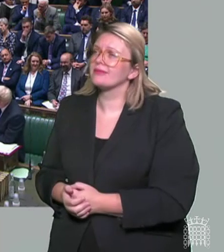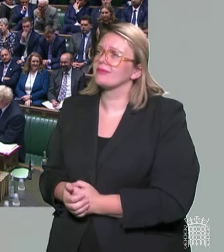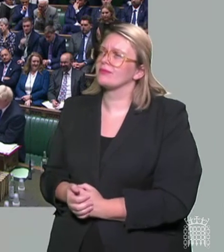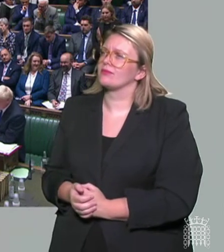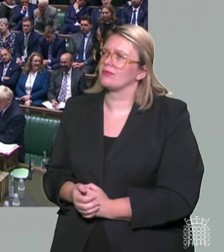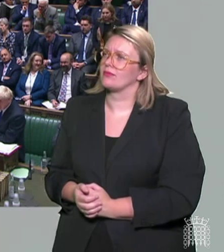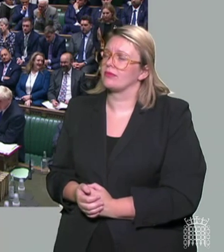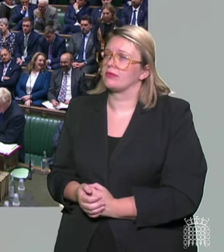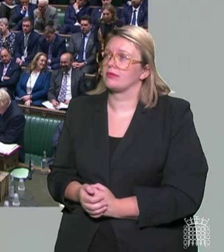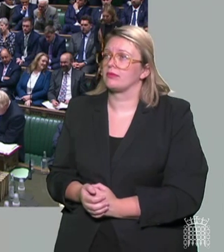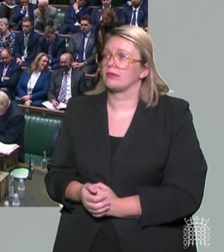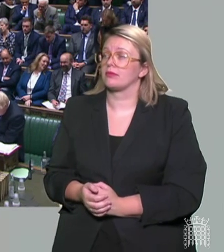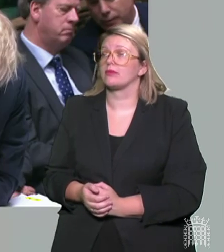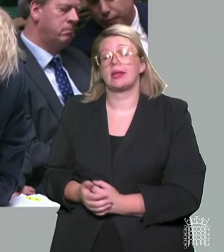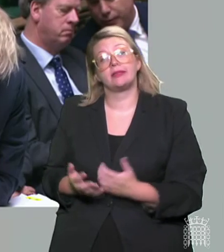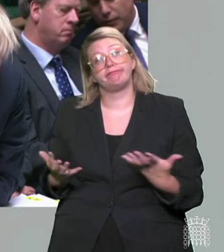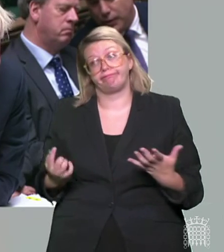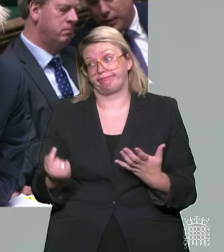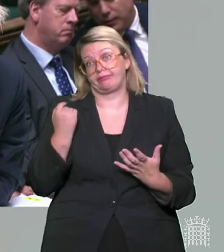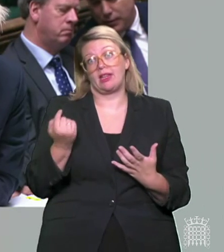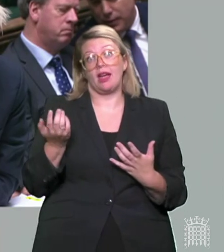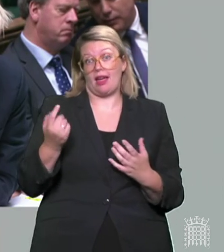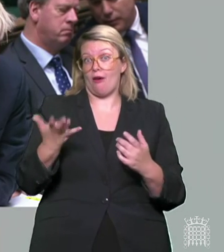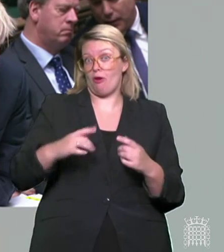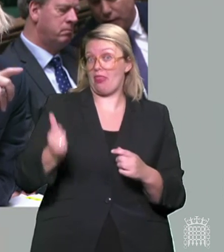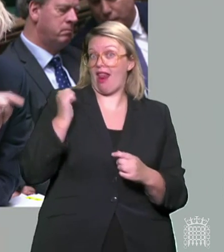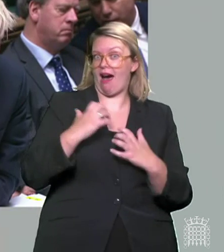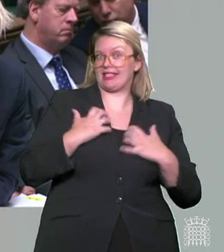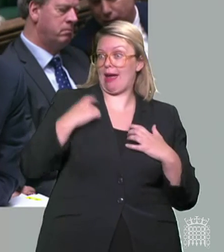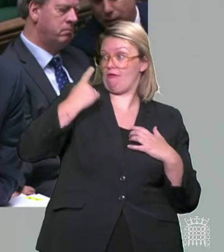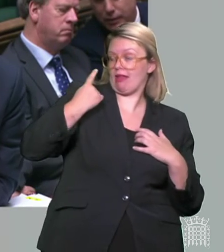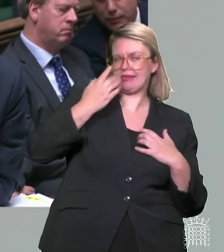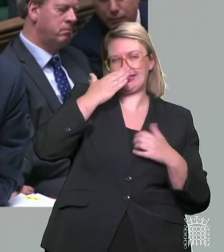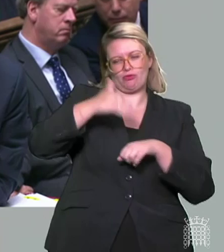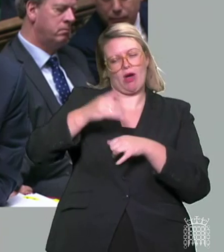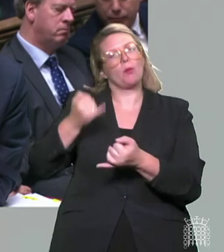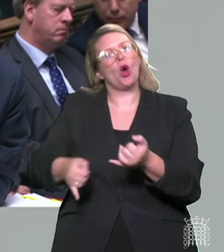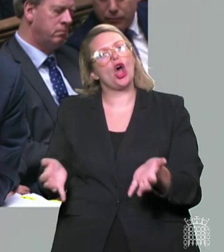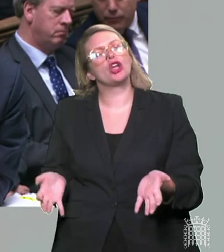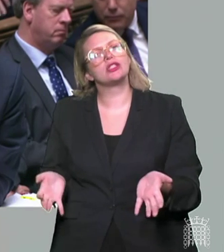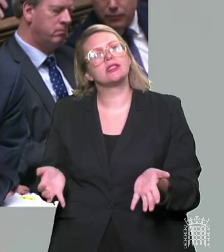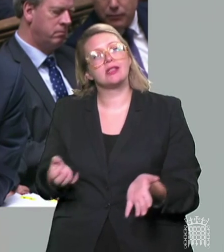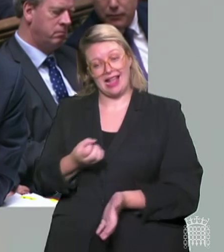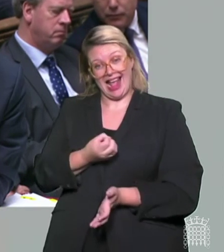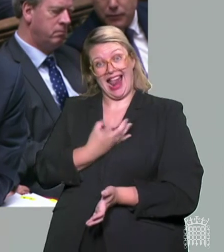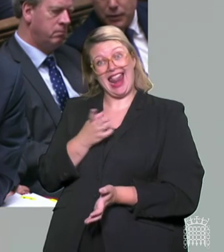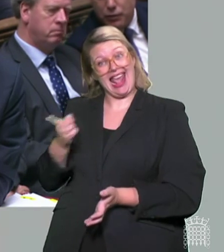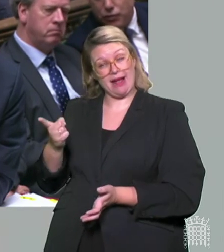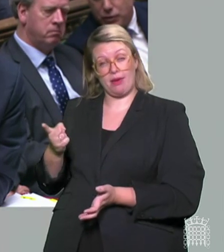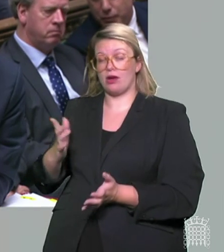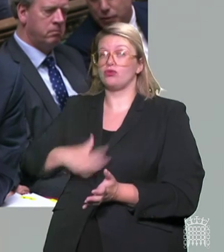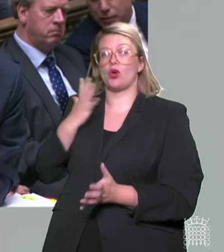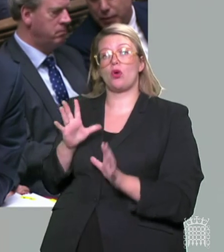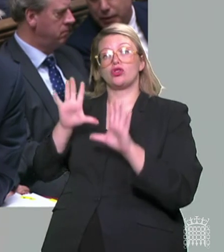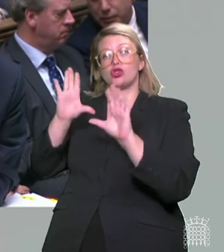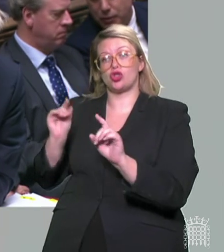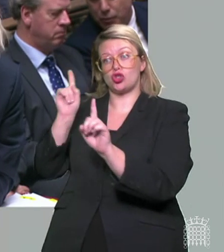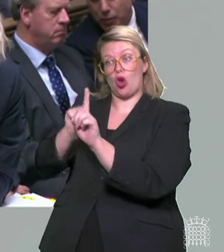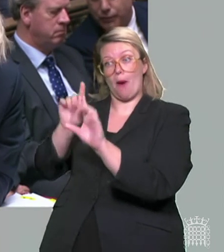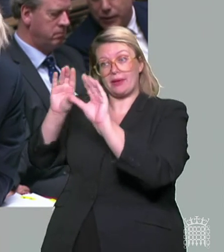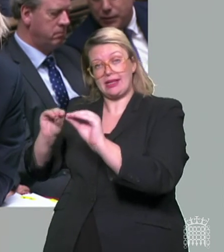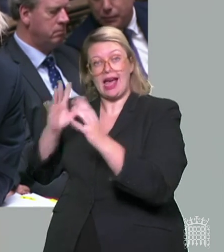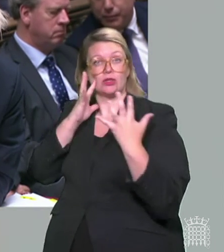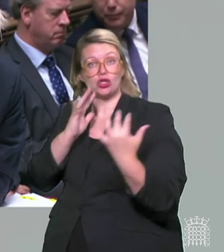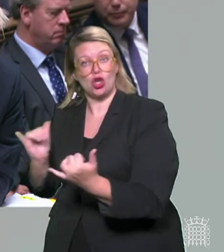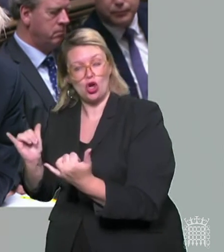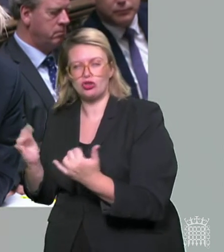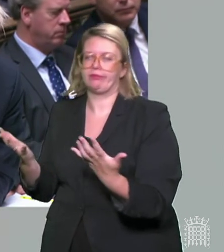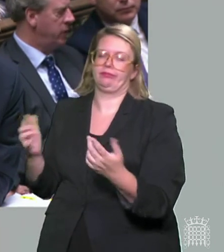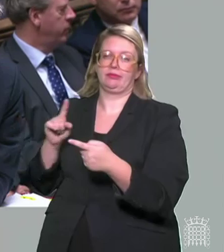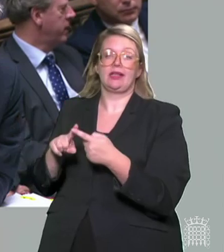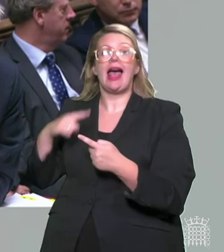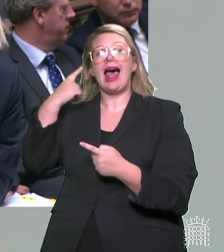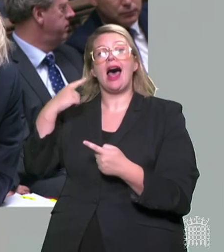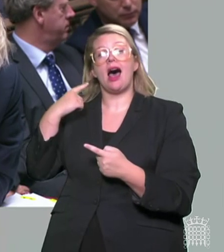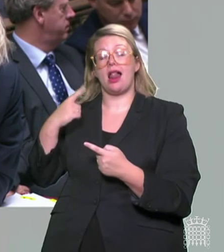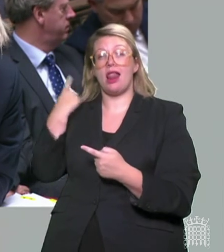I notice that crime has spiked since the previous Mayor of London, and it is the Labour party that voted against stop and search and against increased funding for the police.